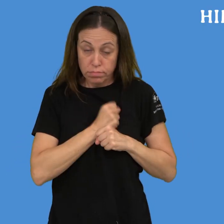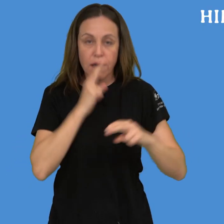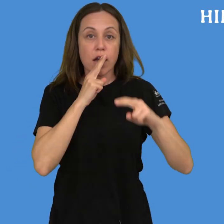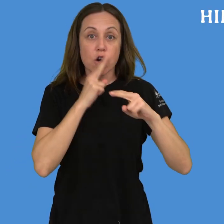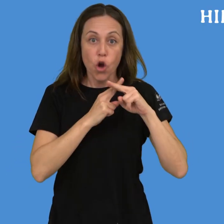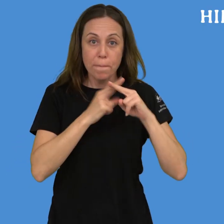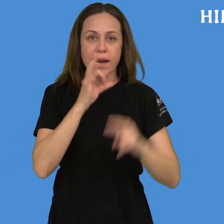nombre